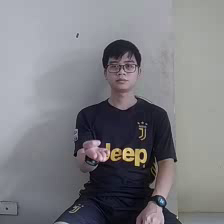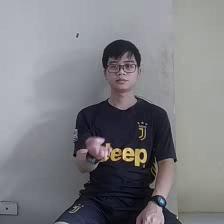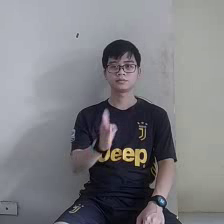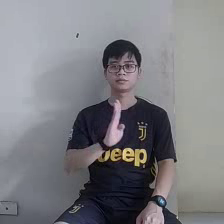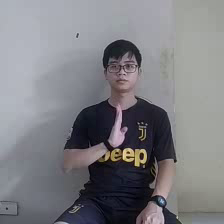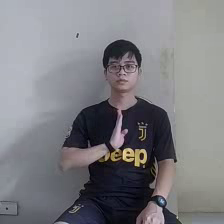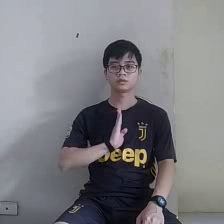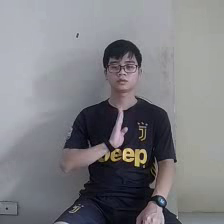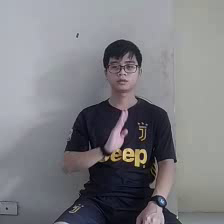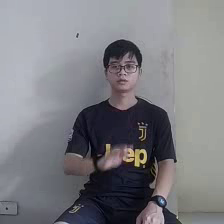Xin phép